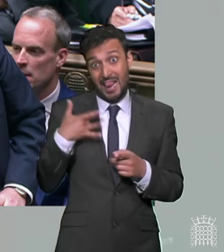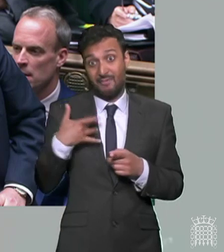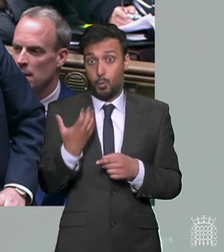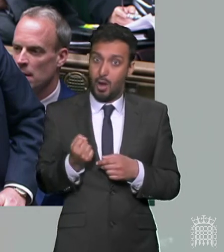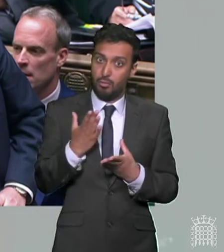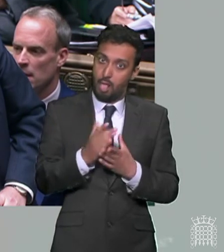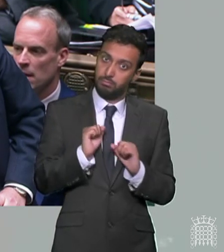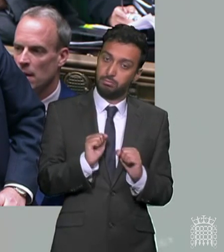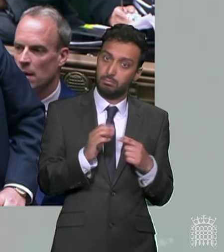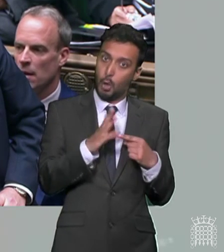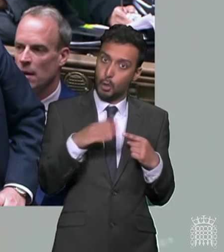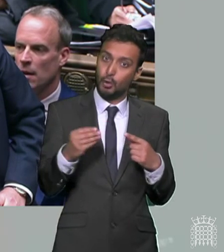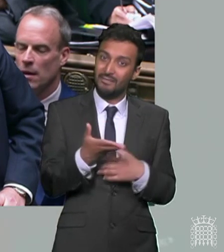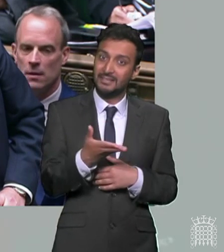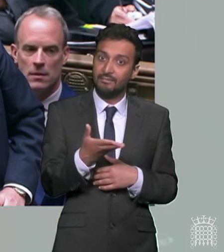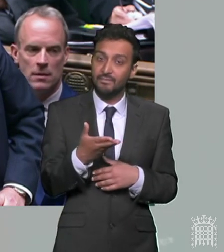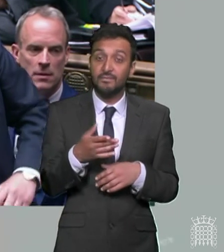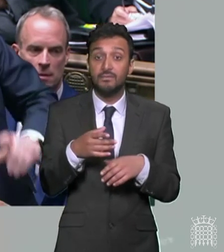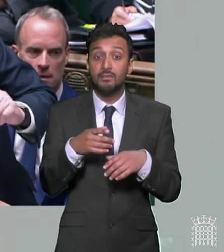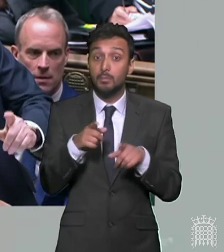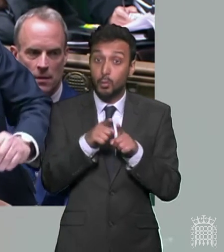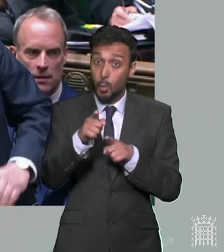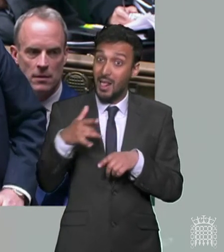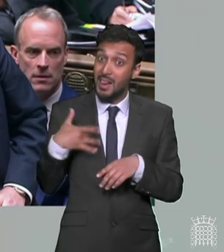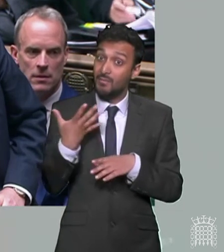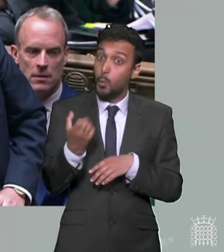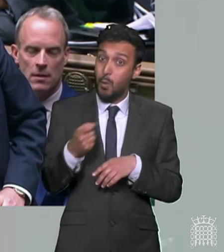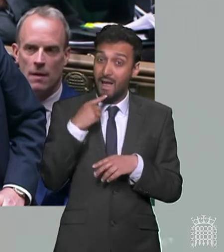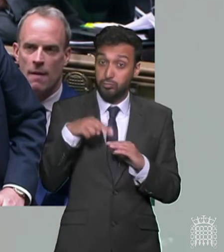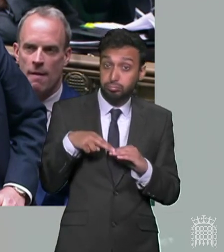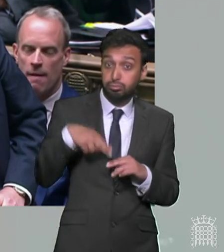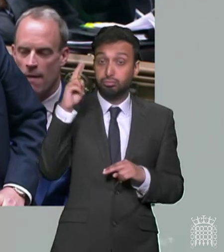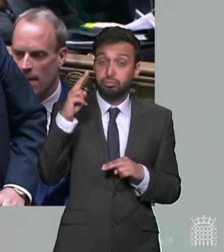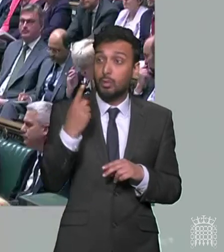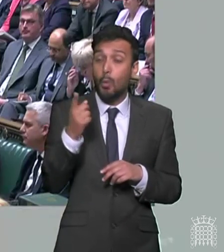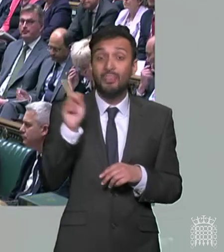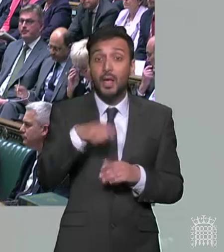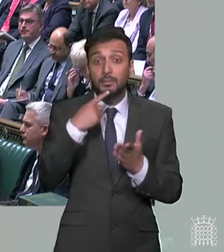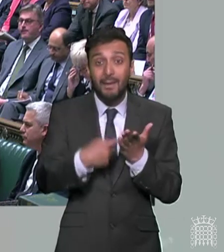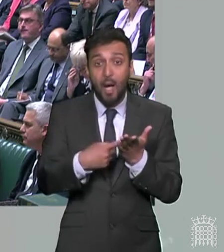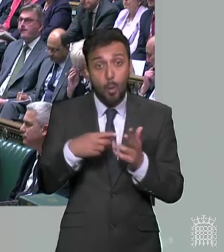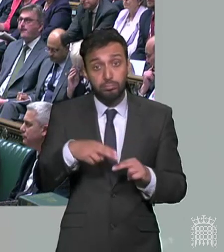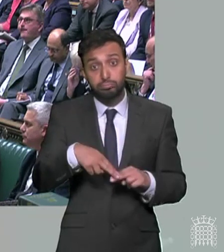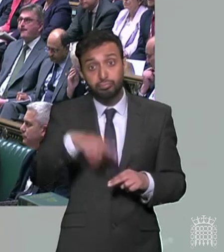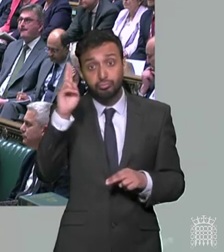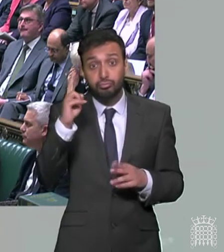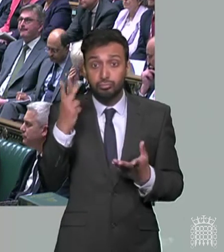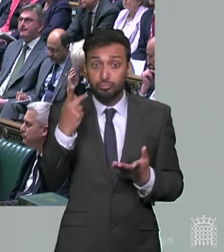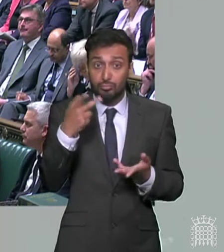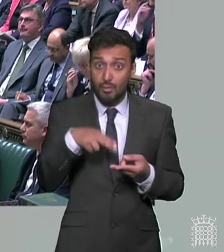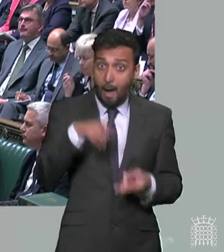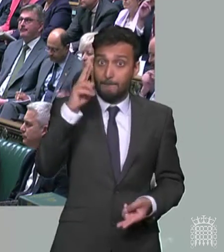but have now raised it by £1,000, a record amount.